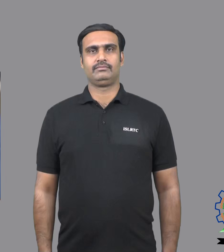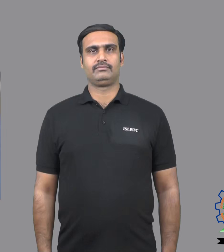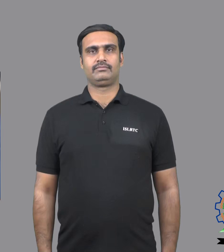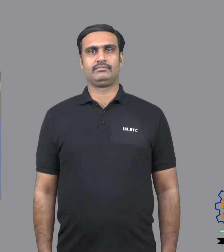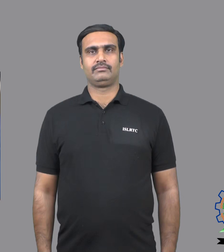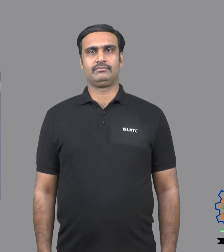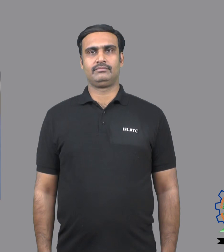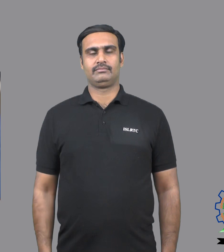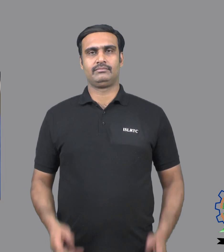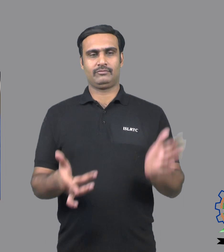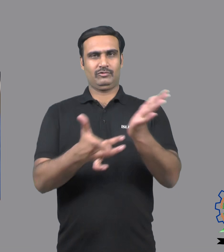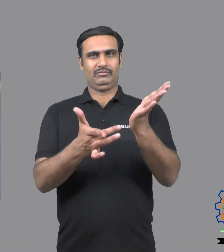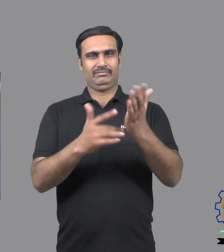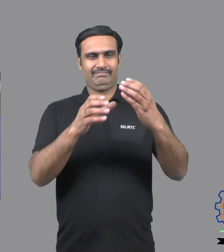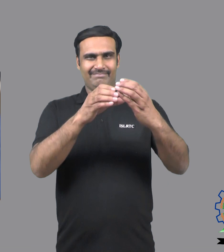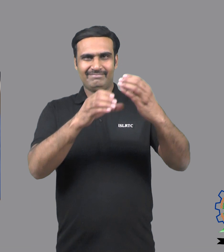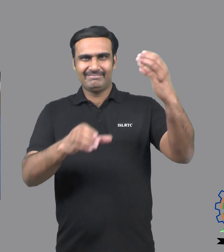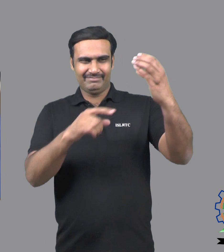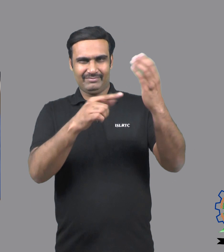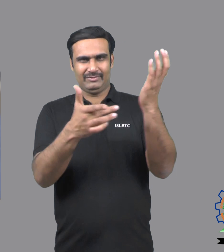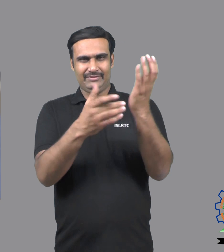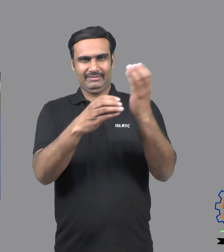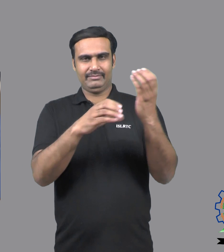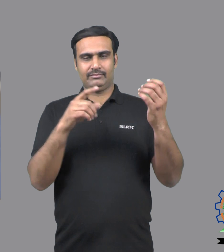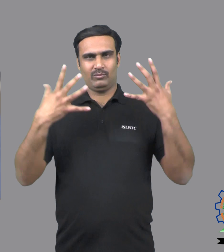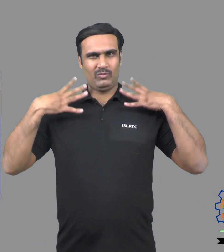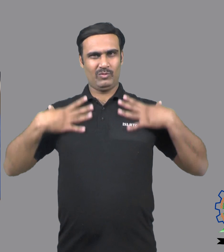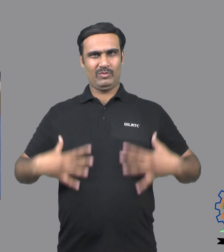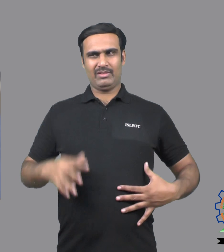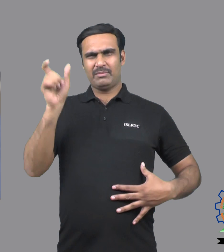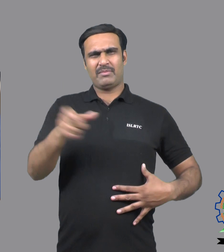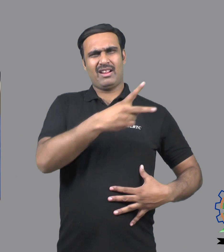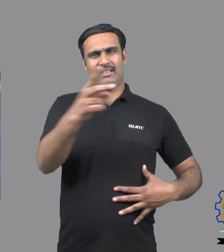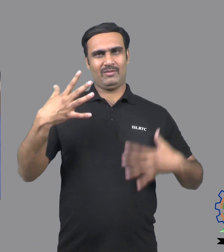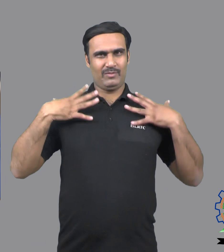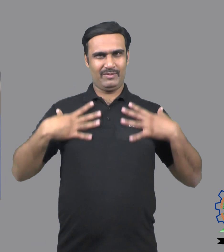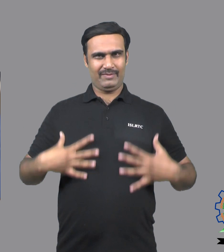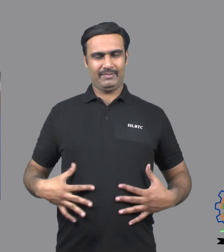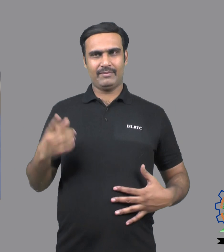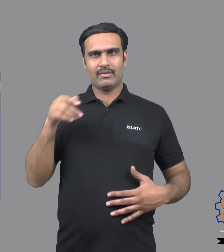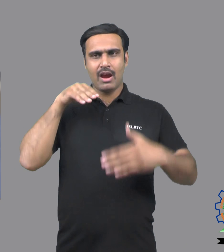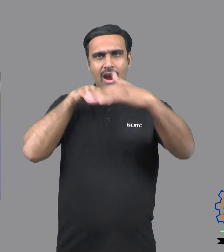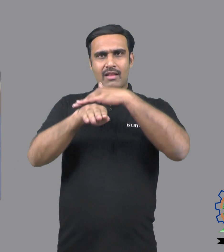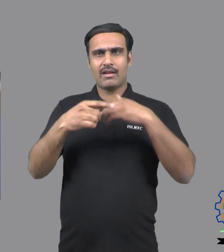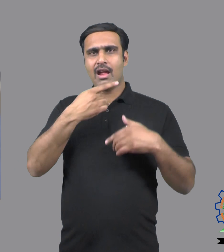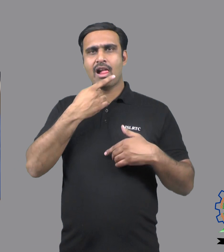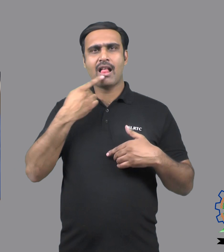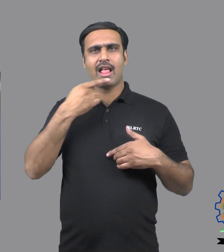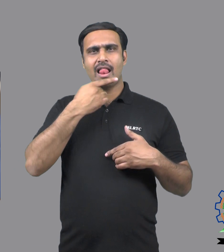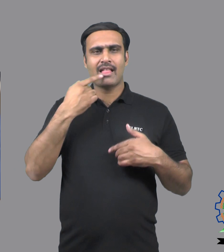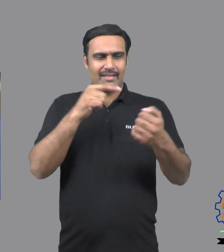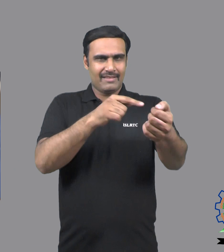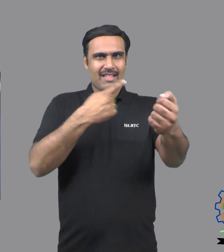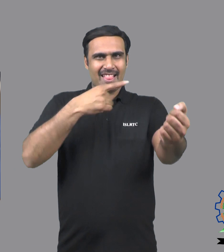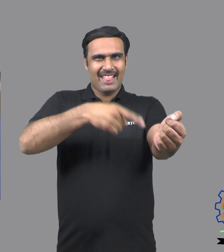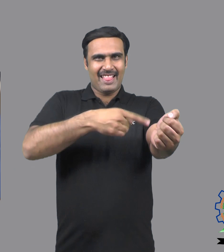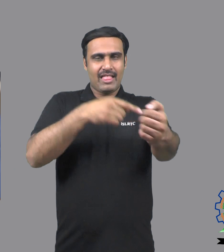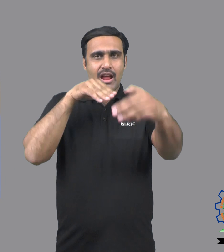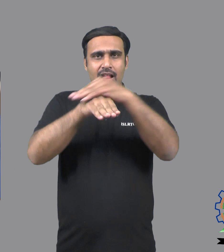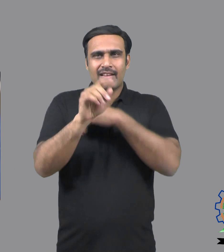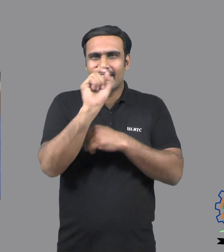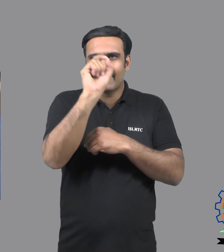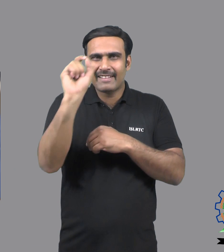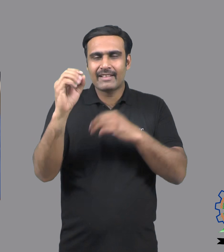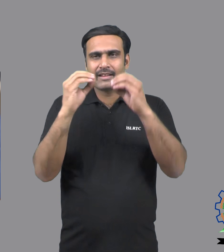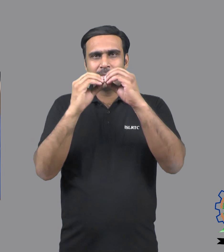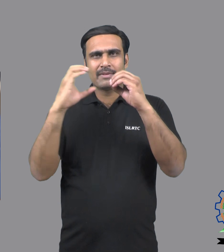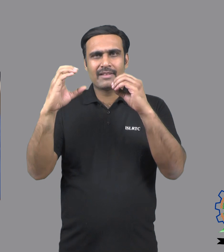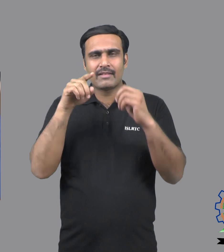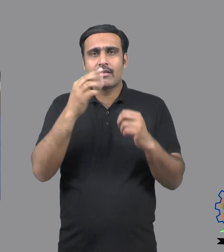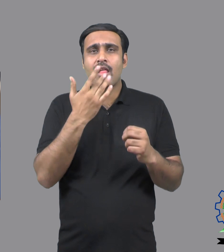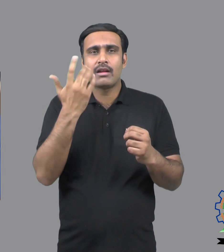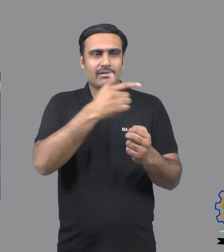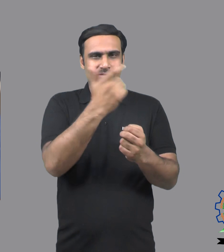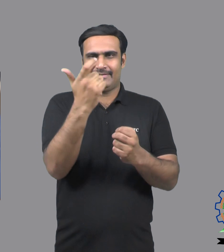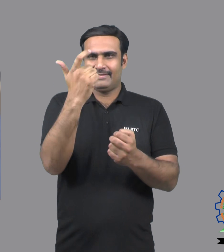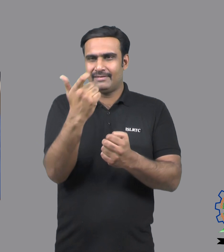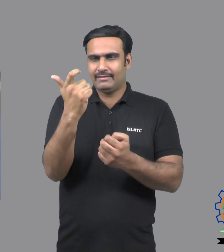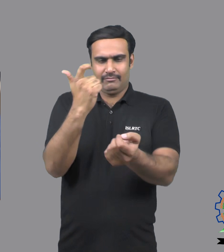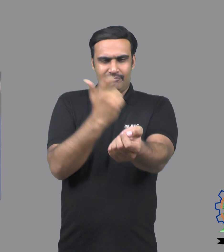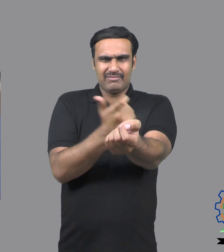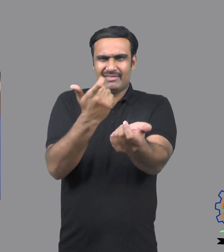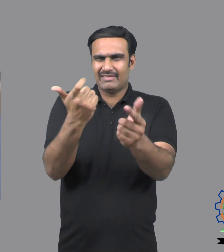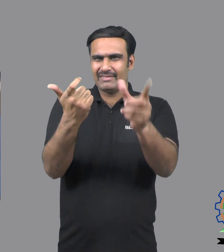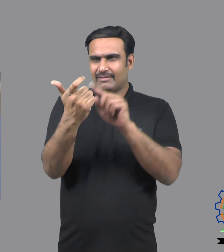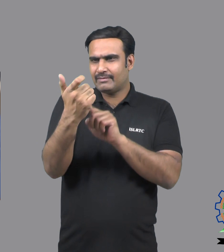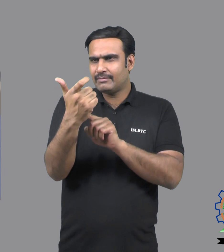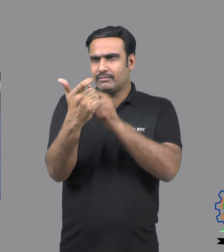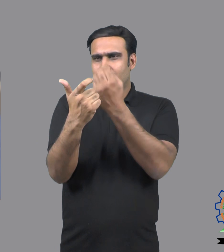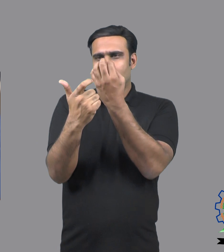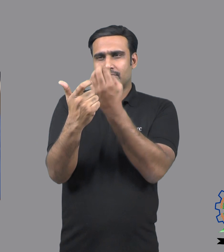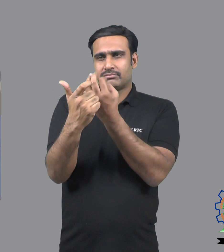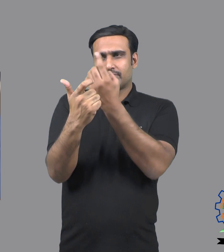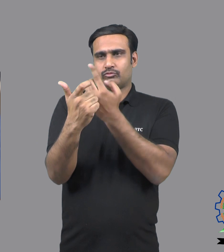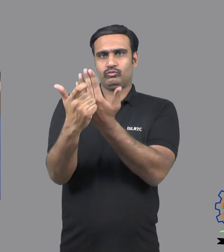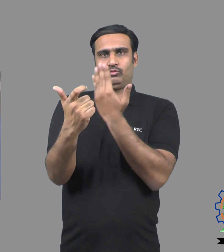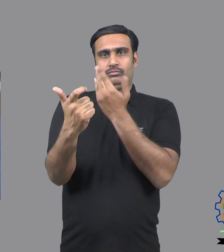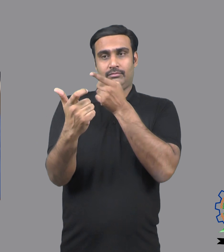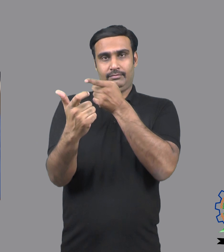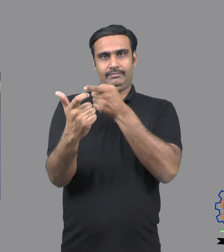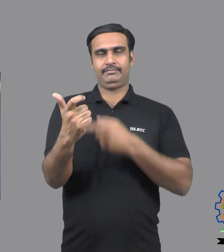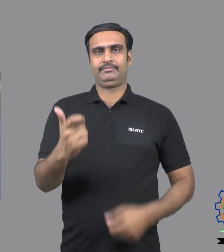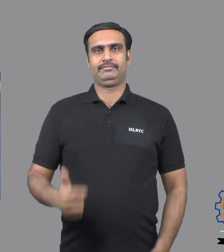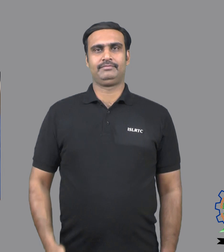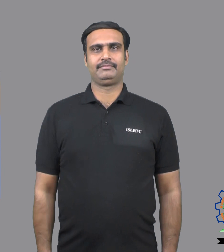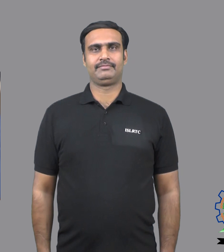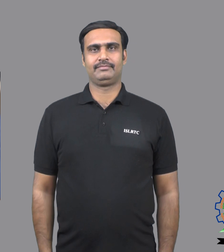Bilirubin Meter